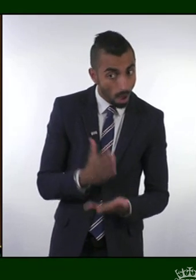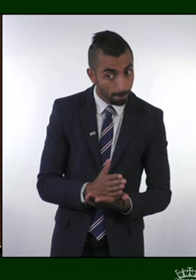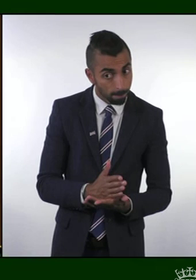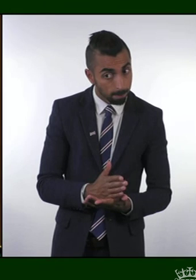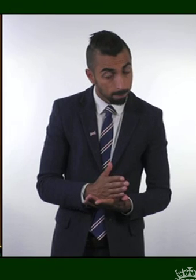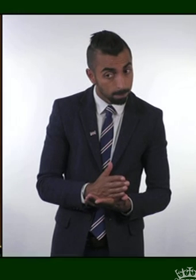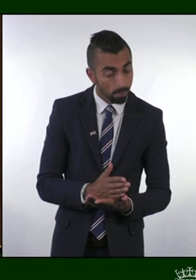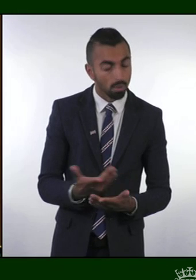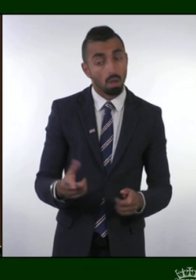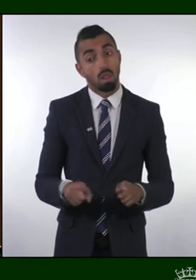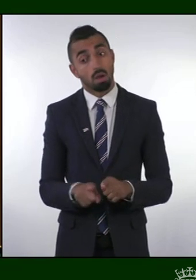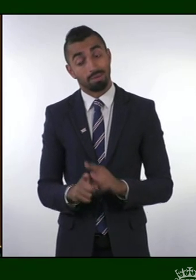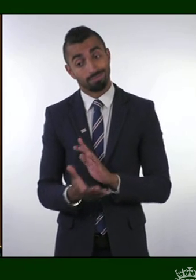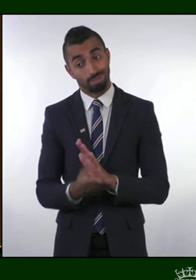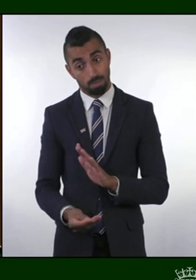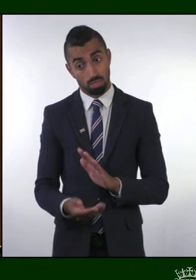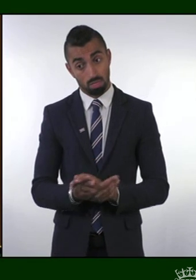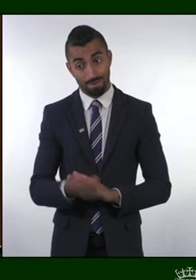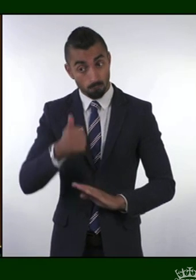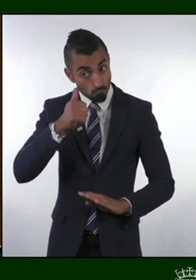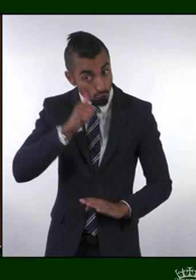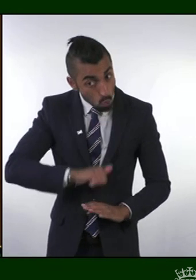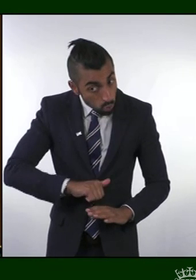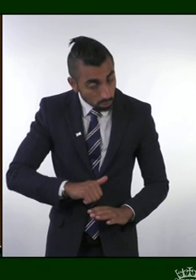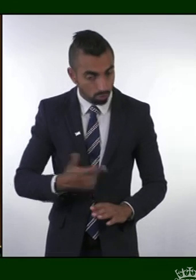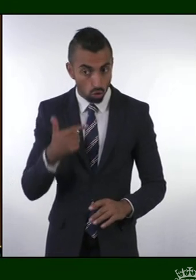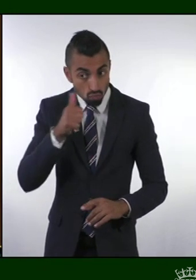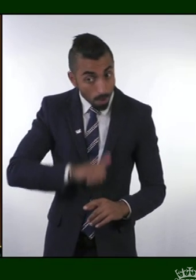One way to do that is to cut down on fraud and corruption.